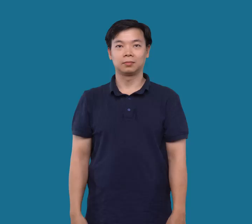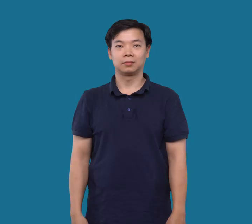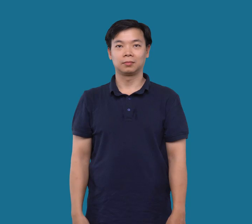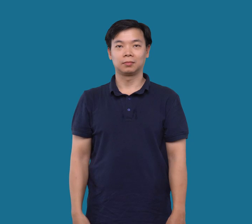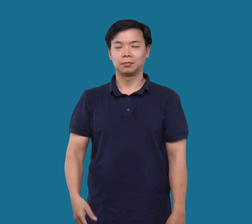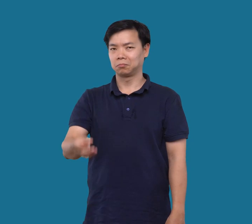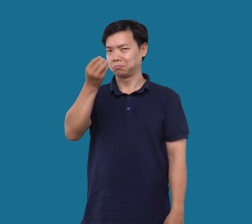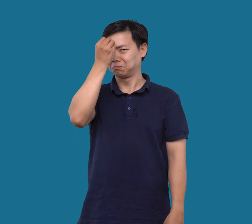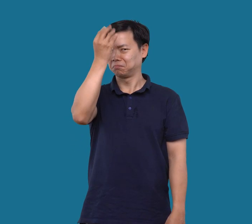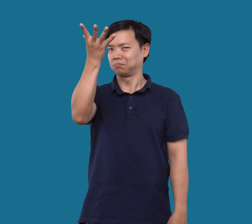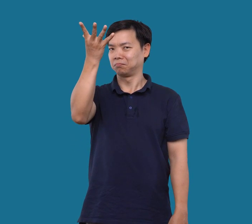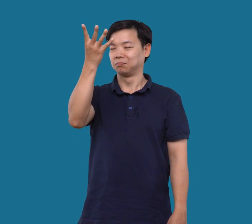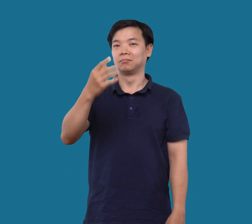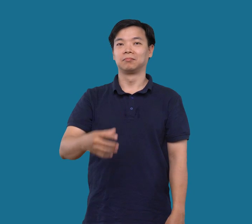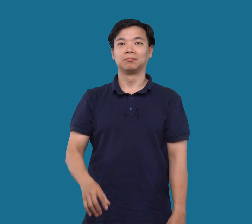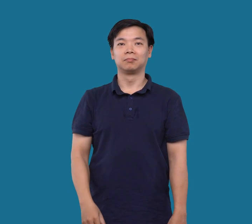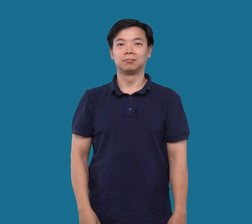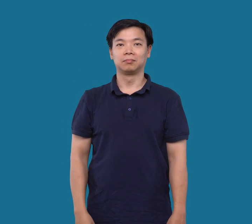thông minh